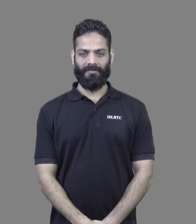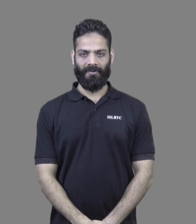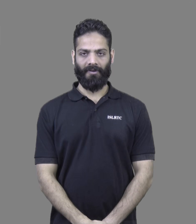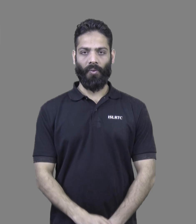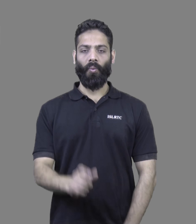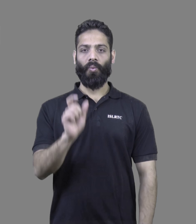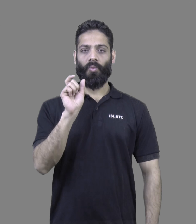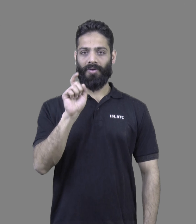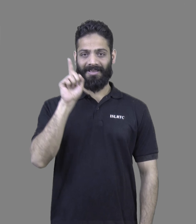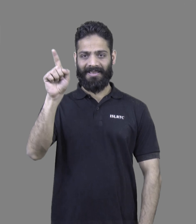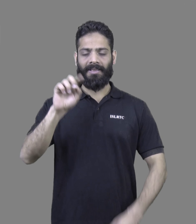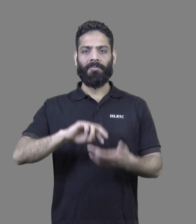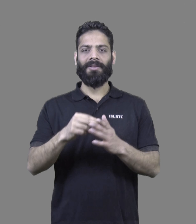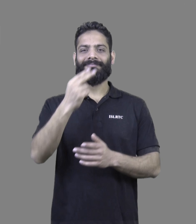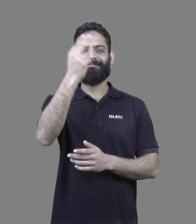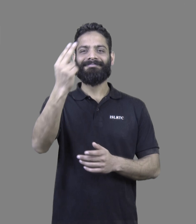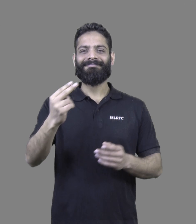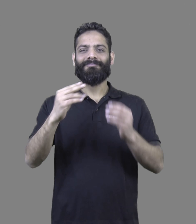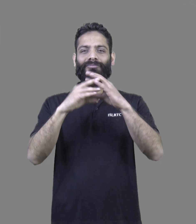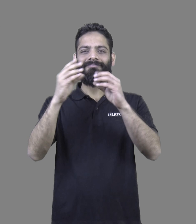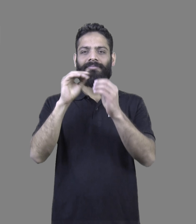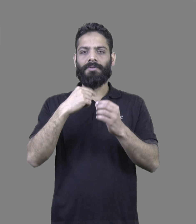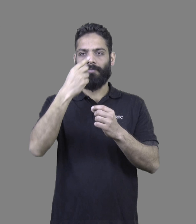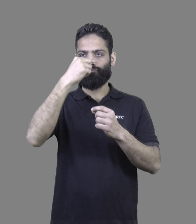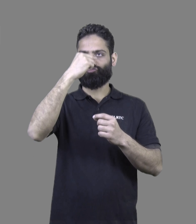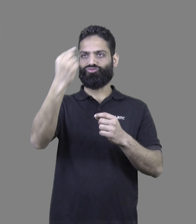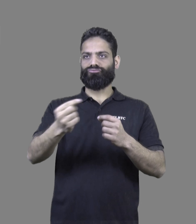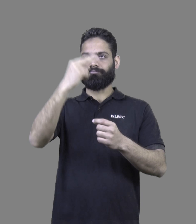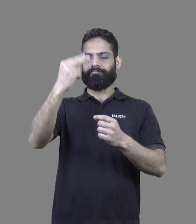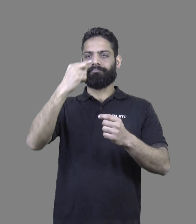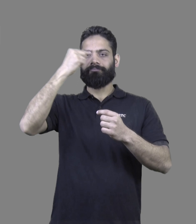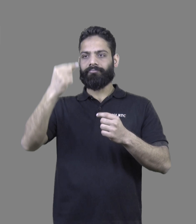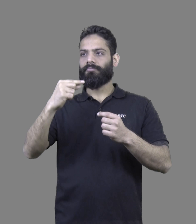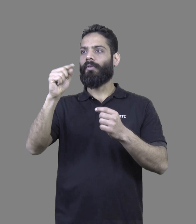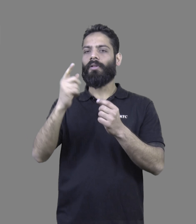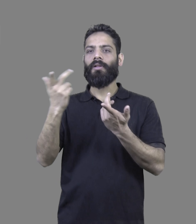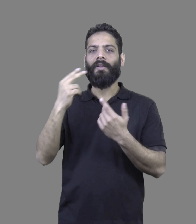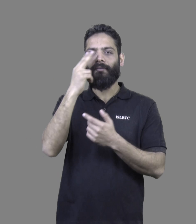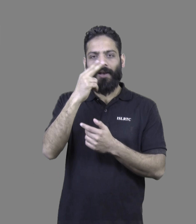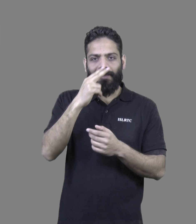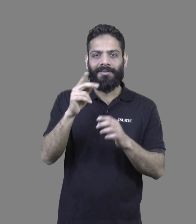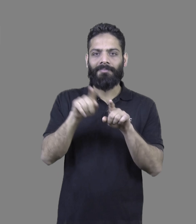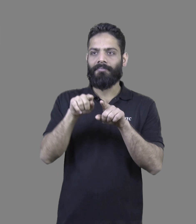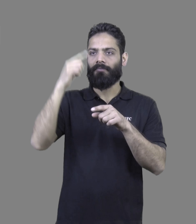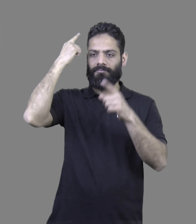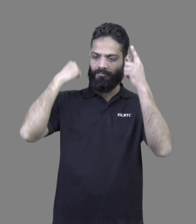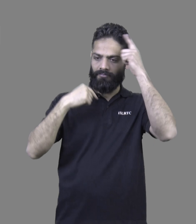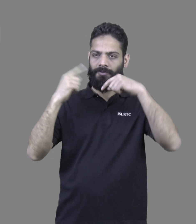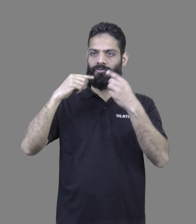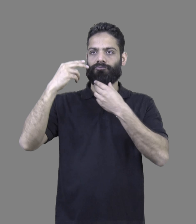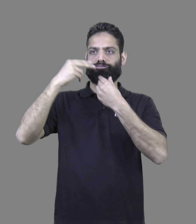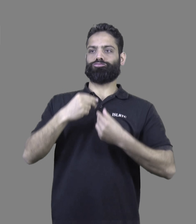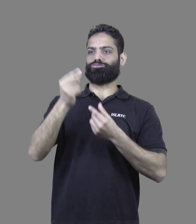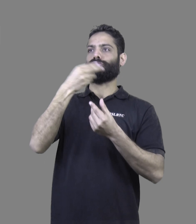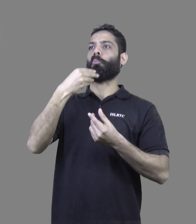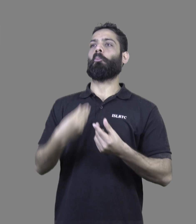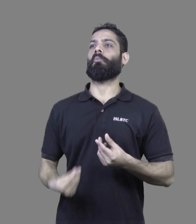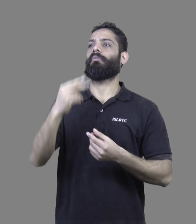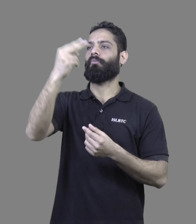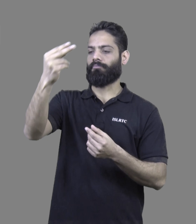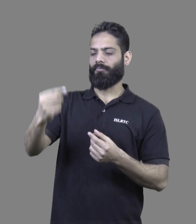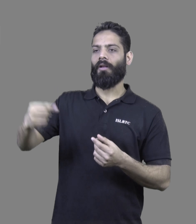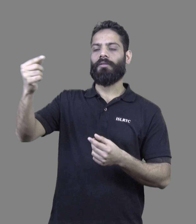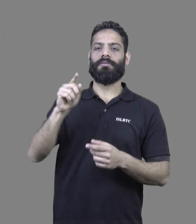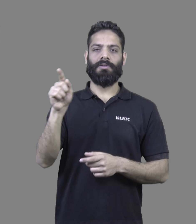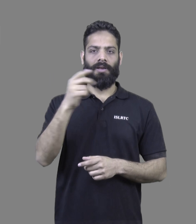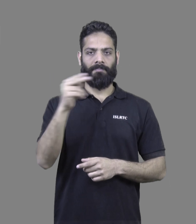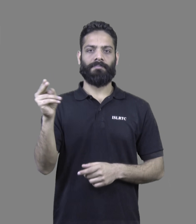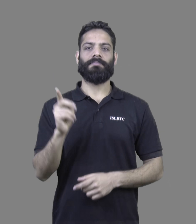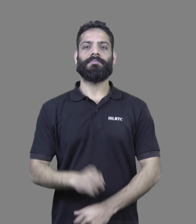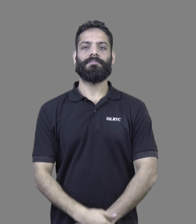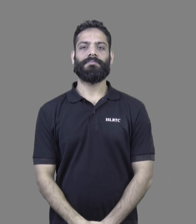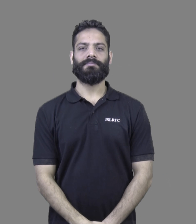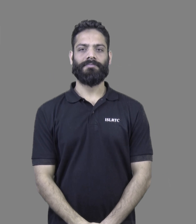Caricature